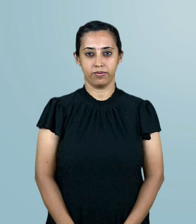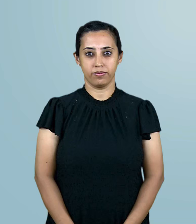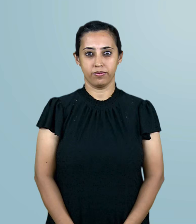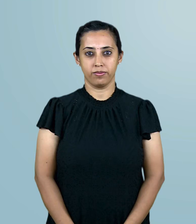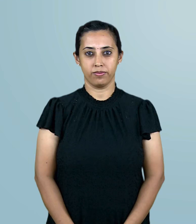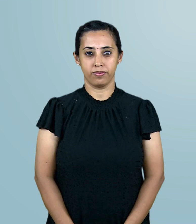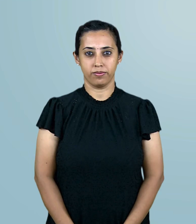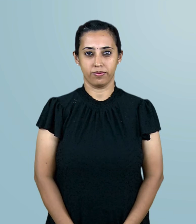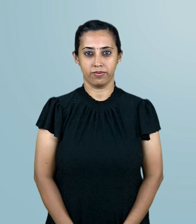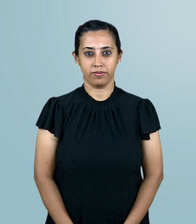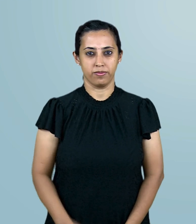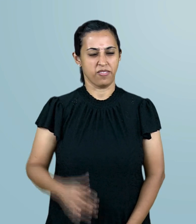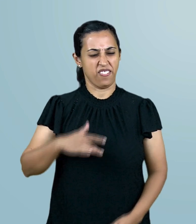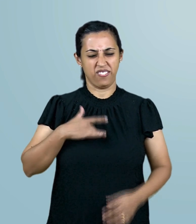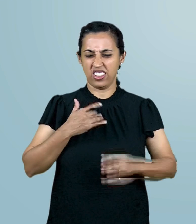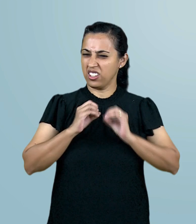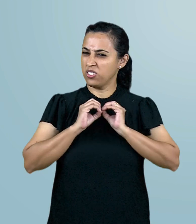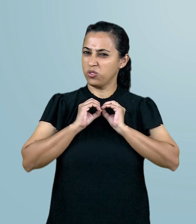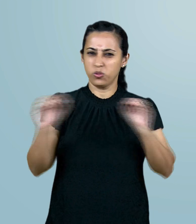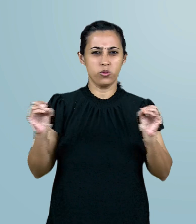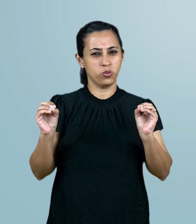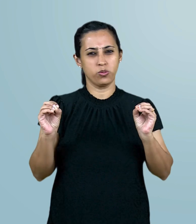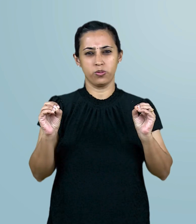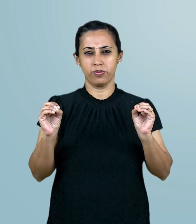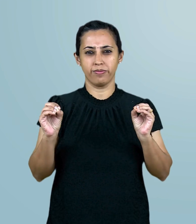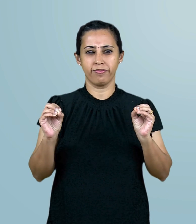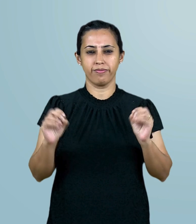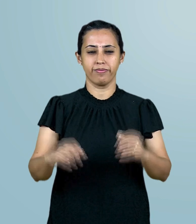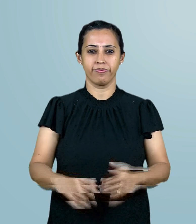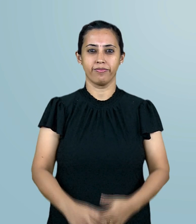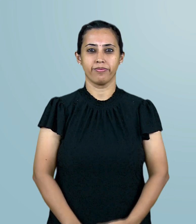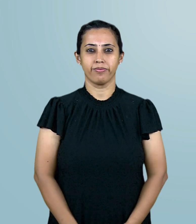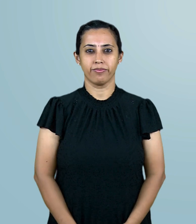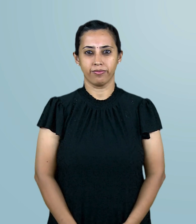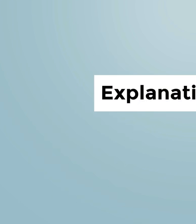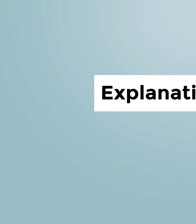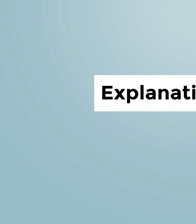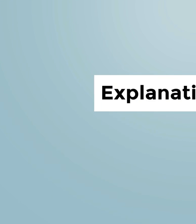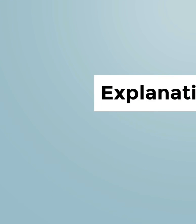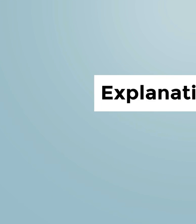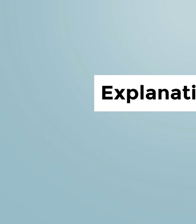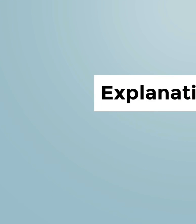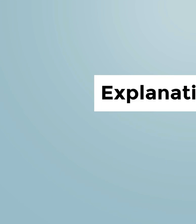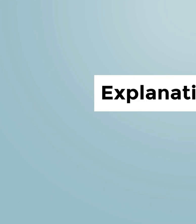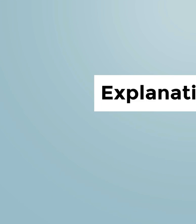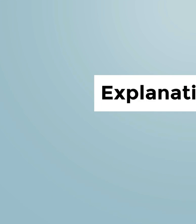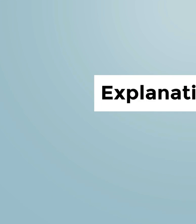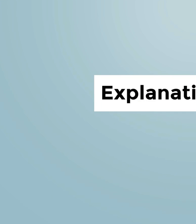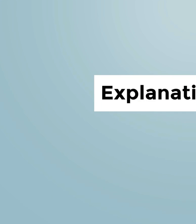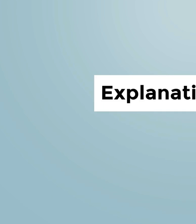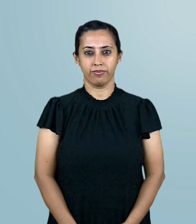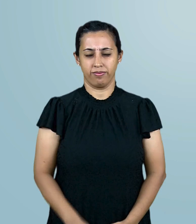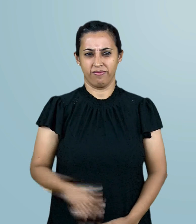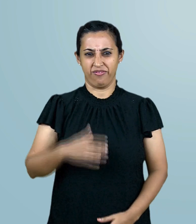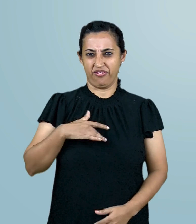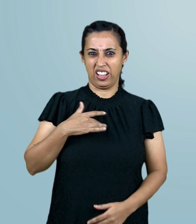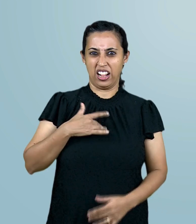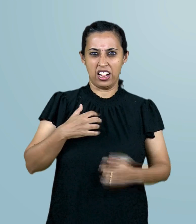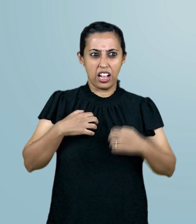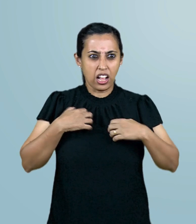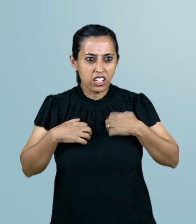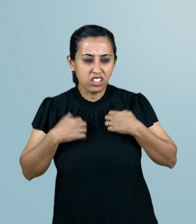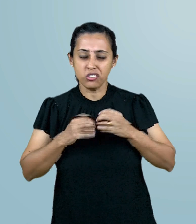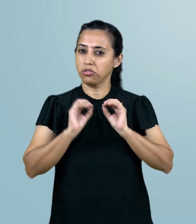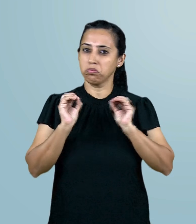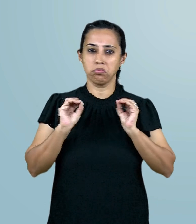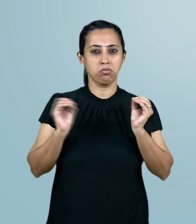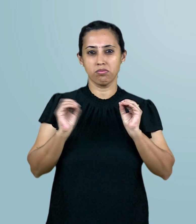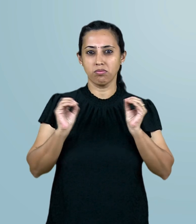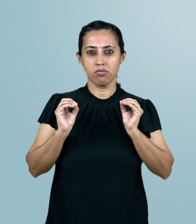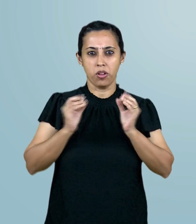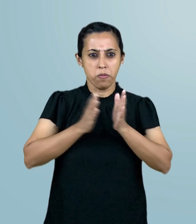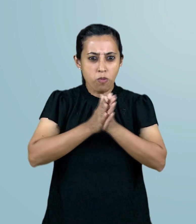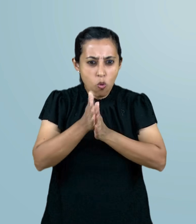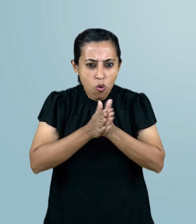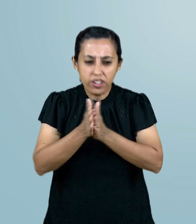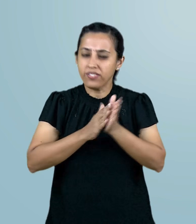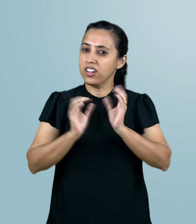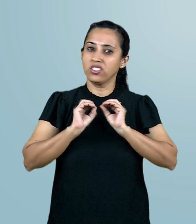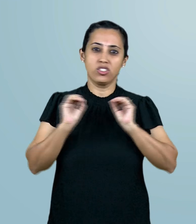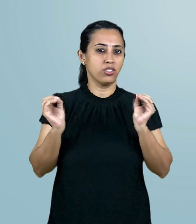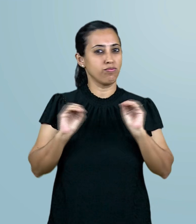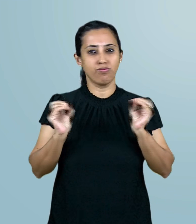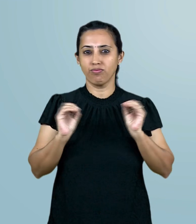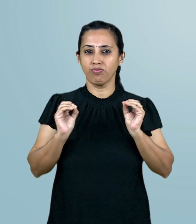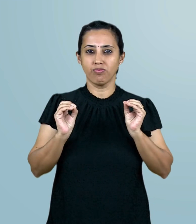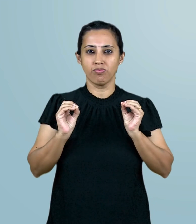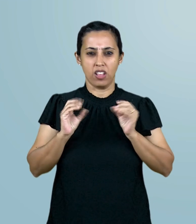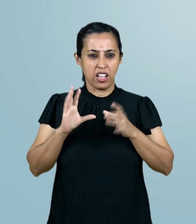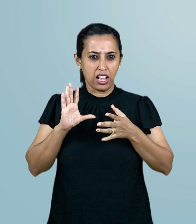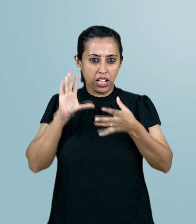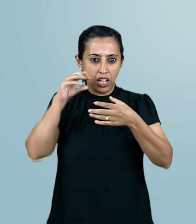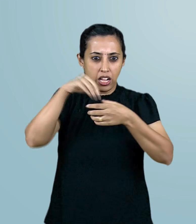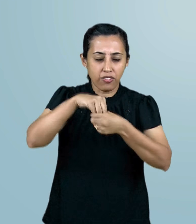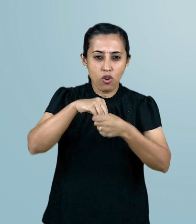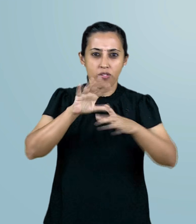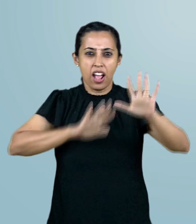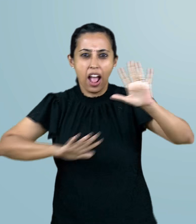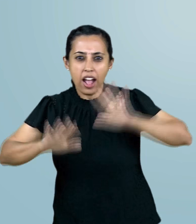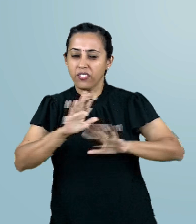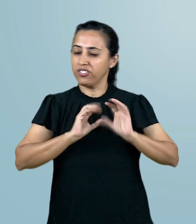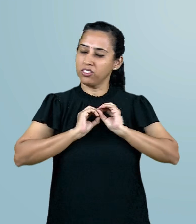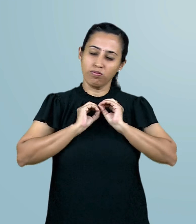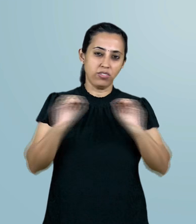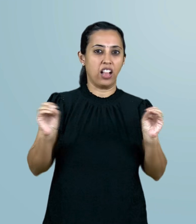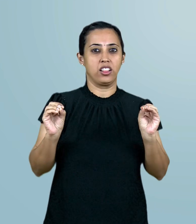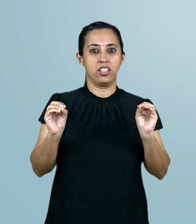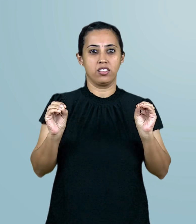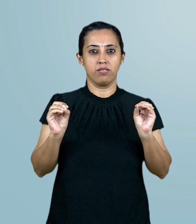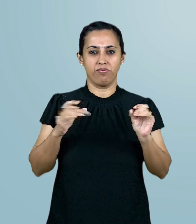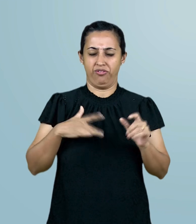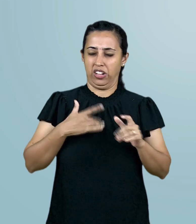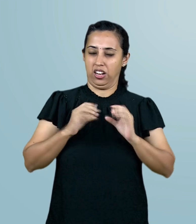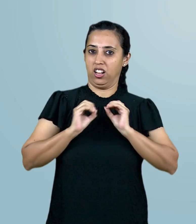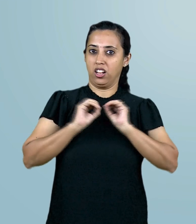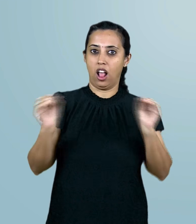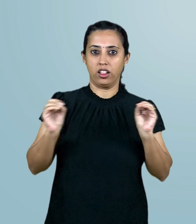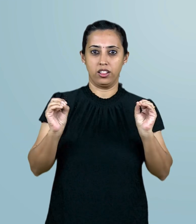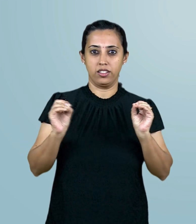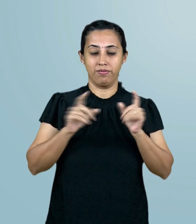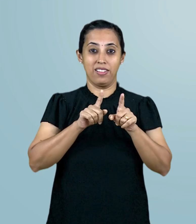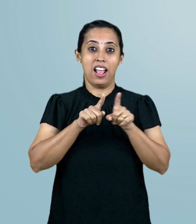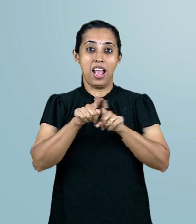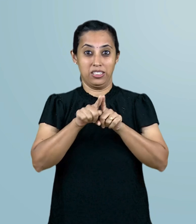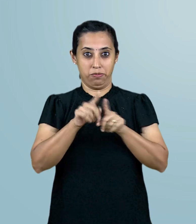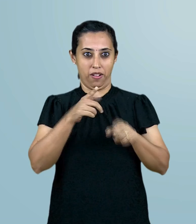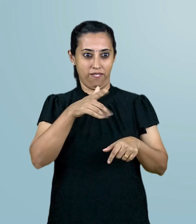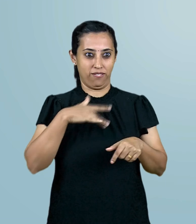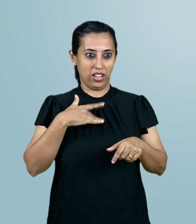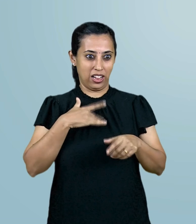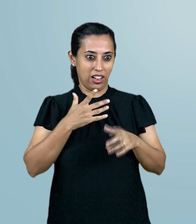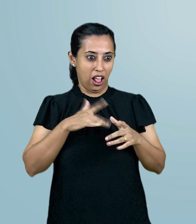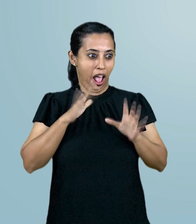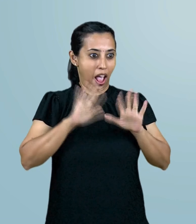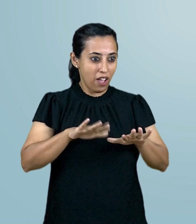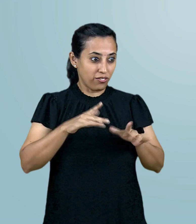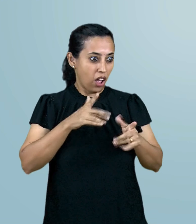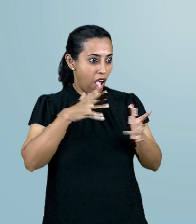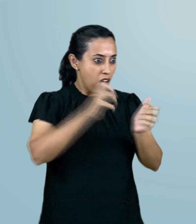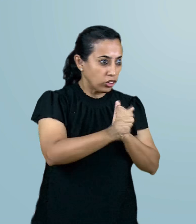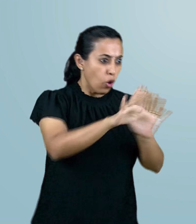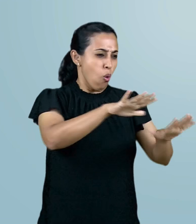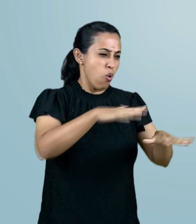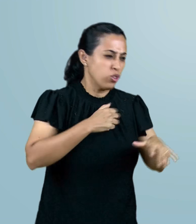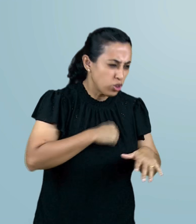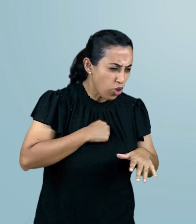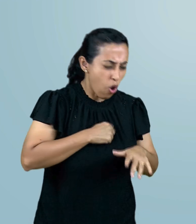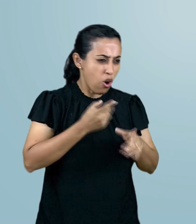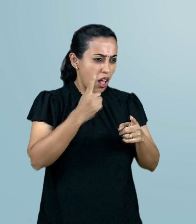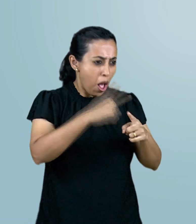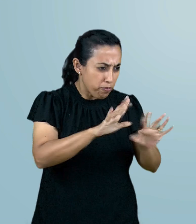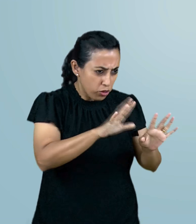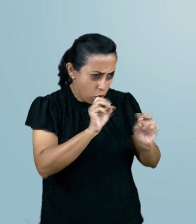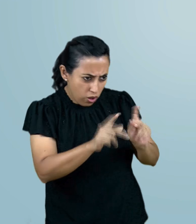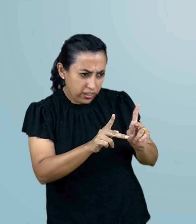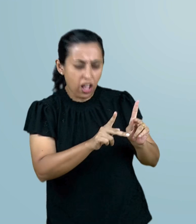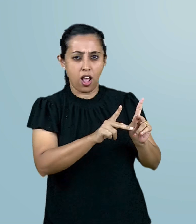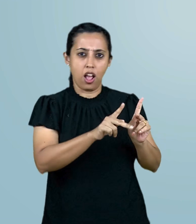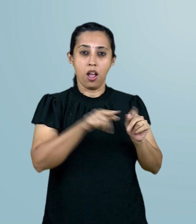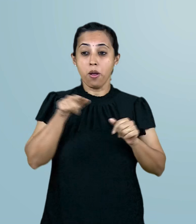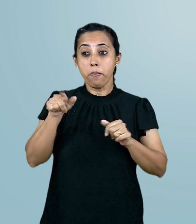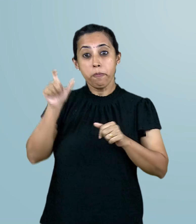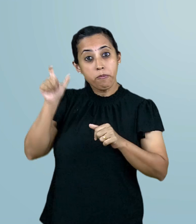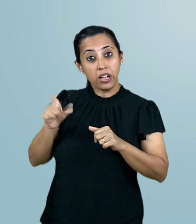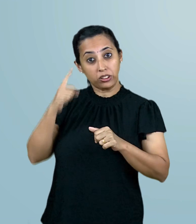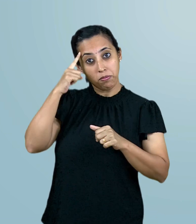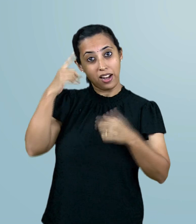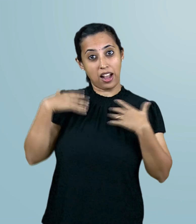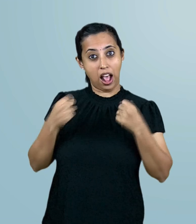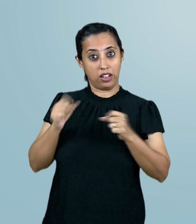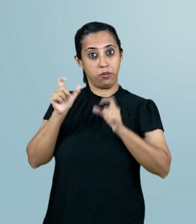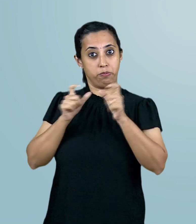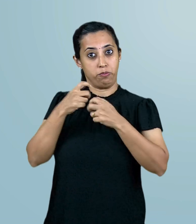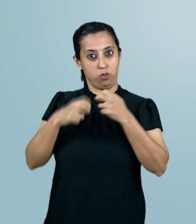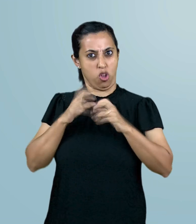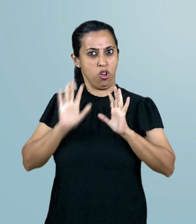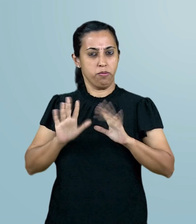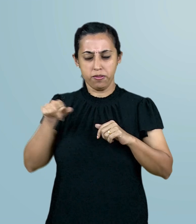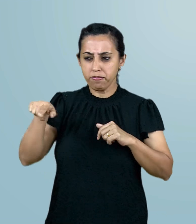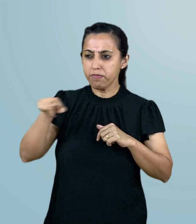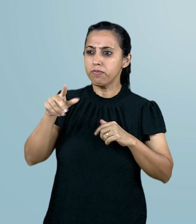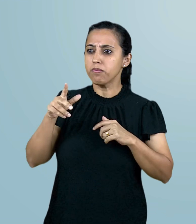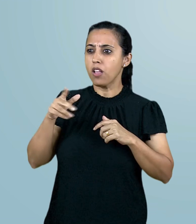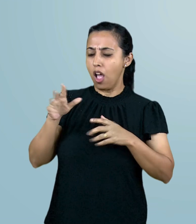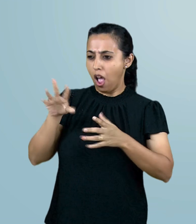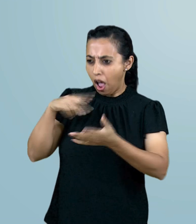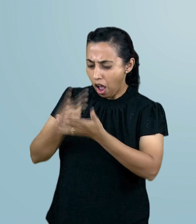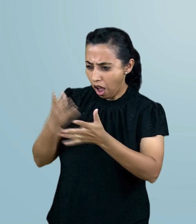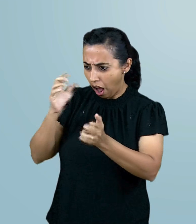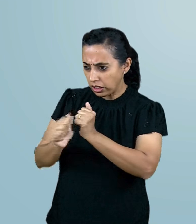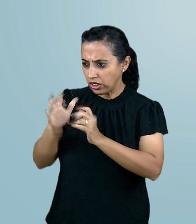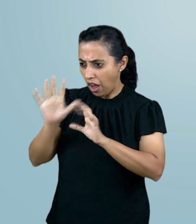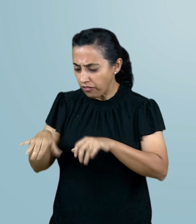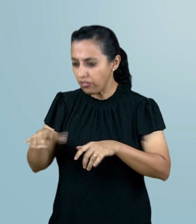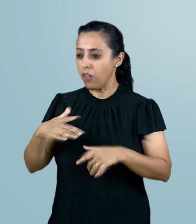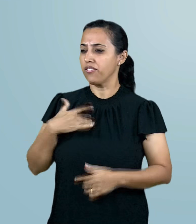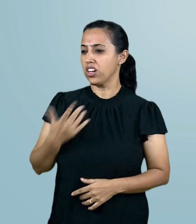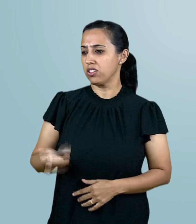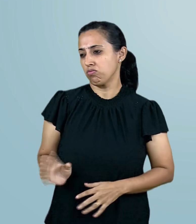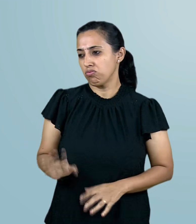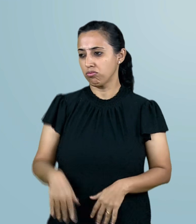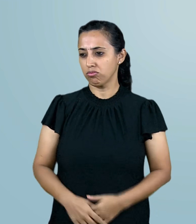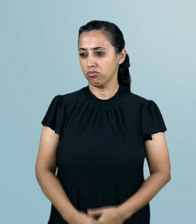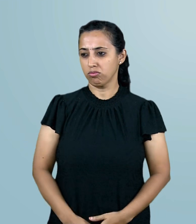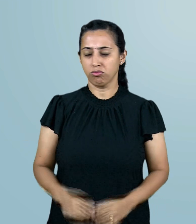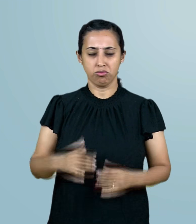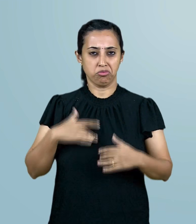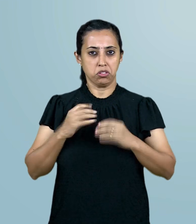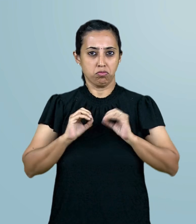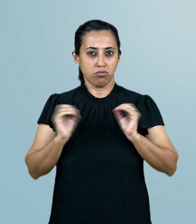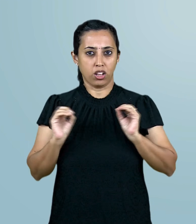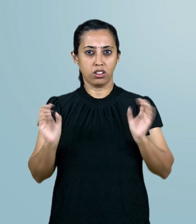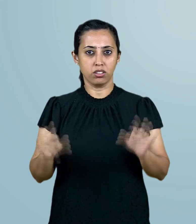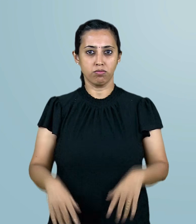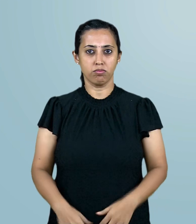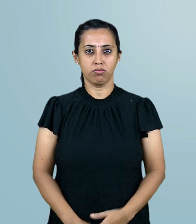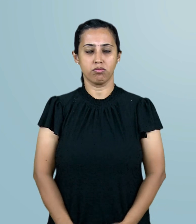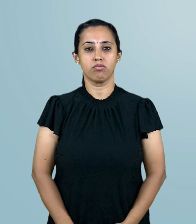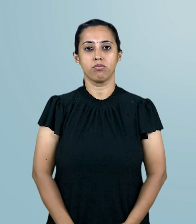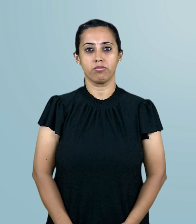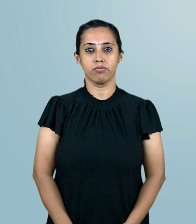Apathy